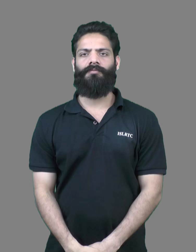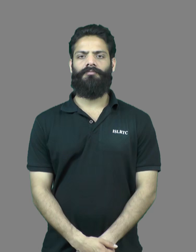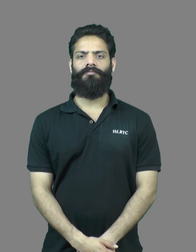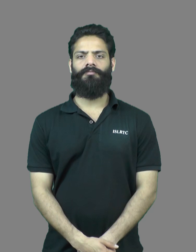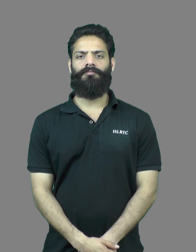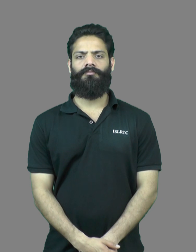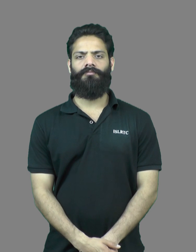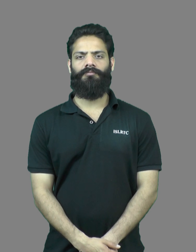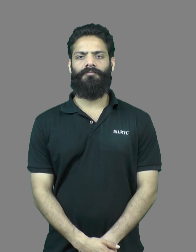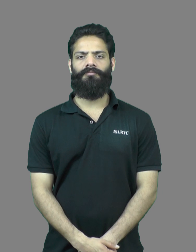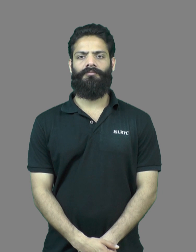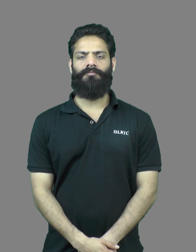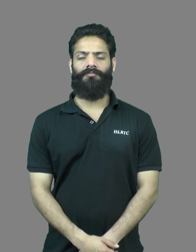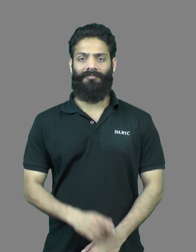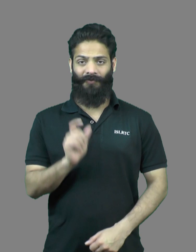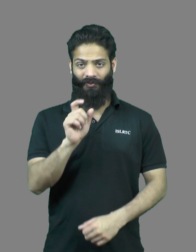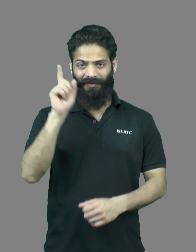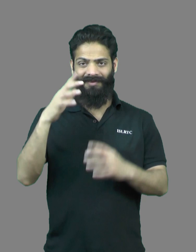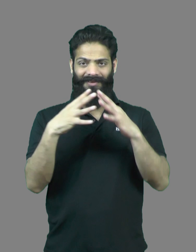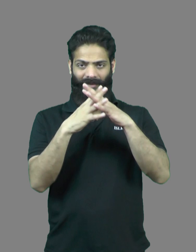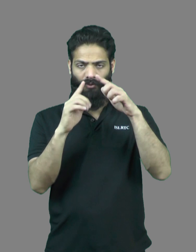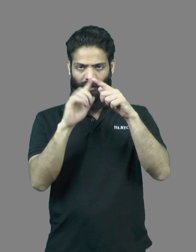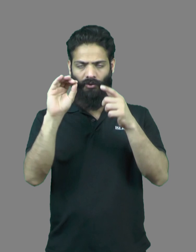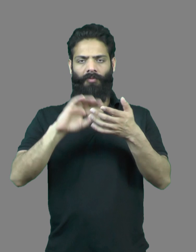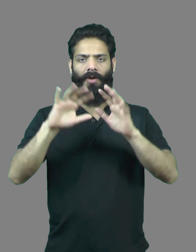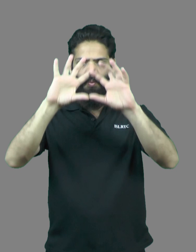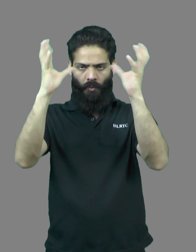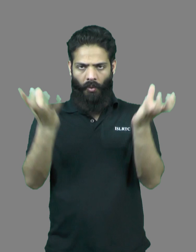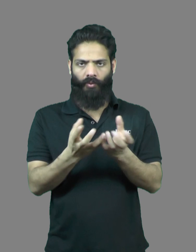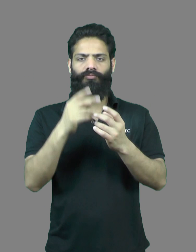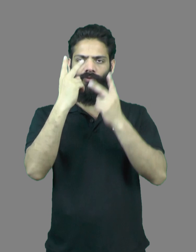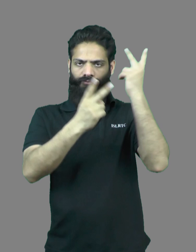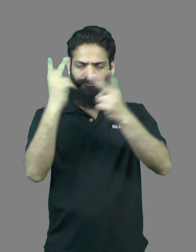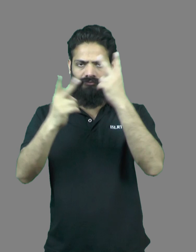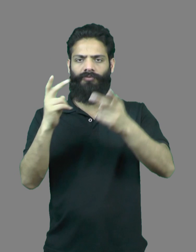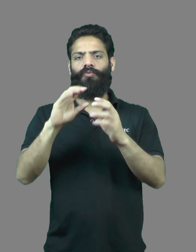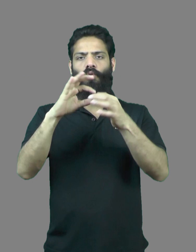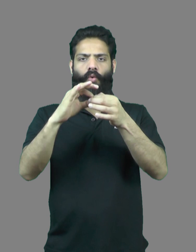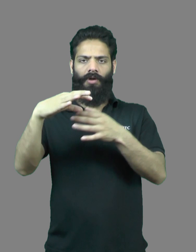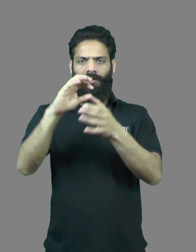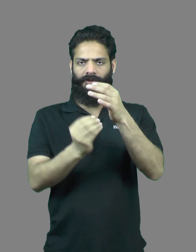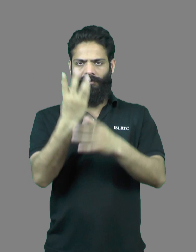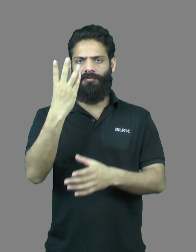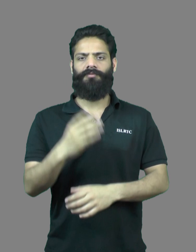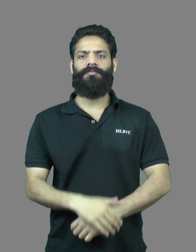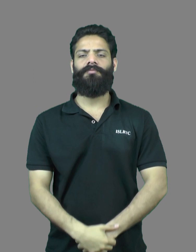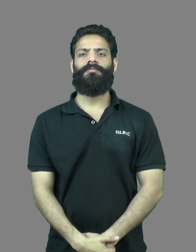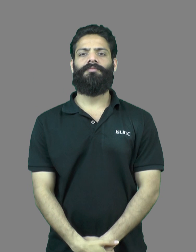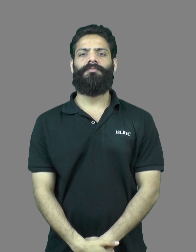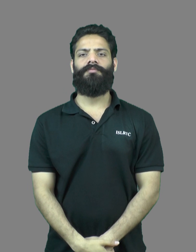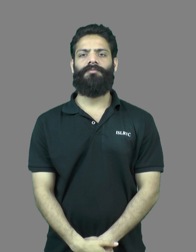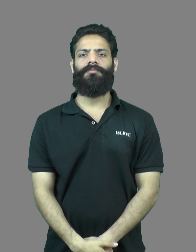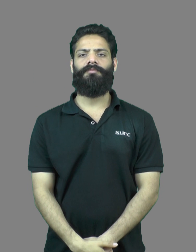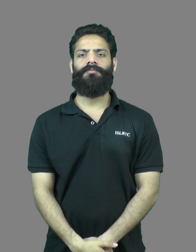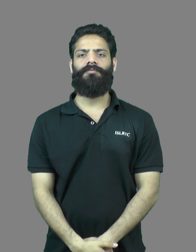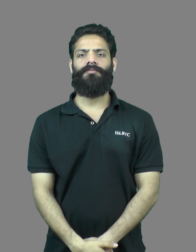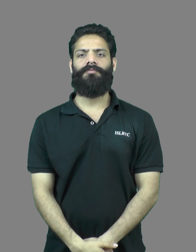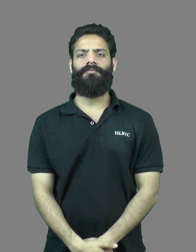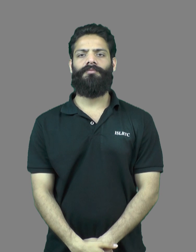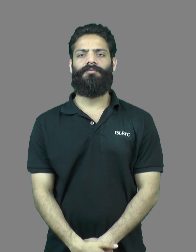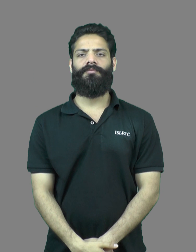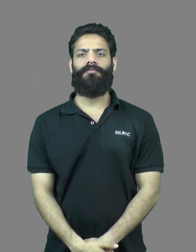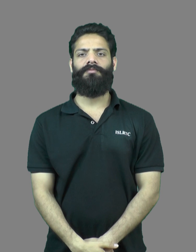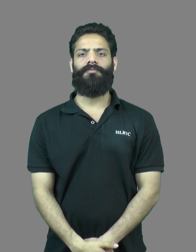World Tourism Organization (WTO)